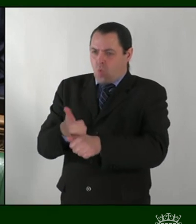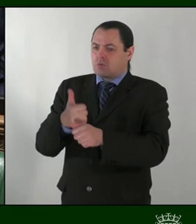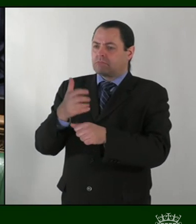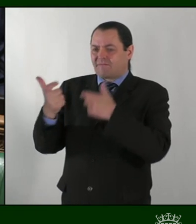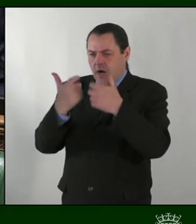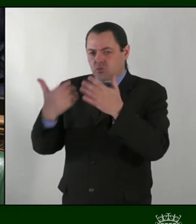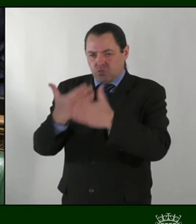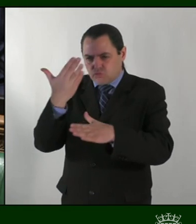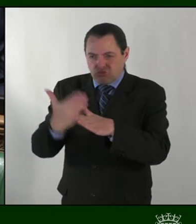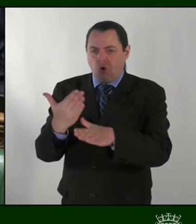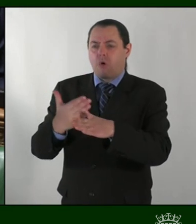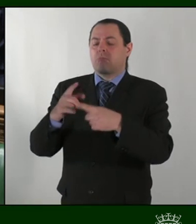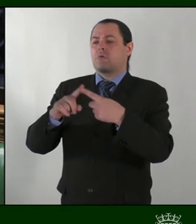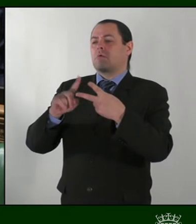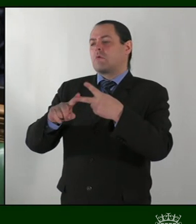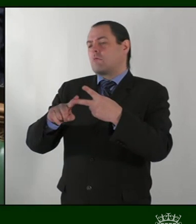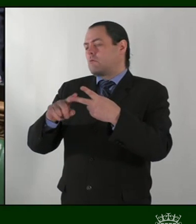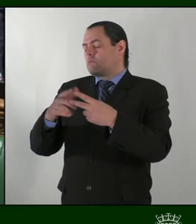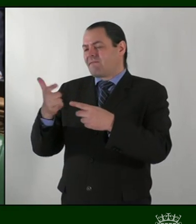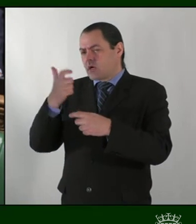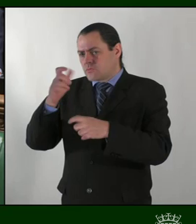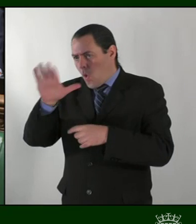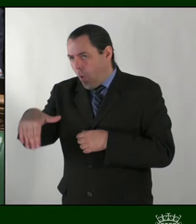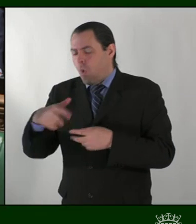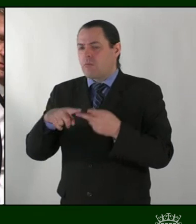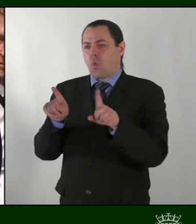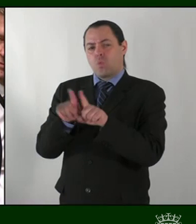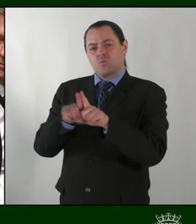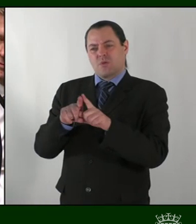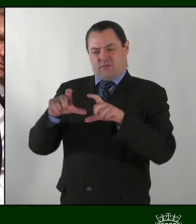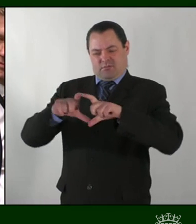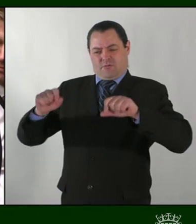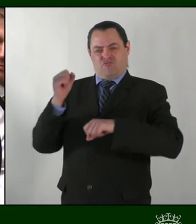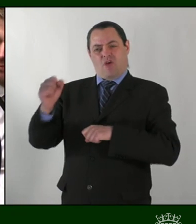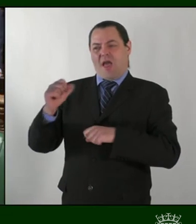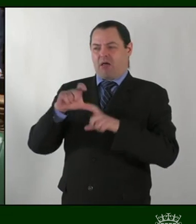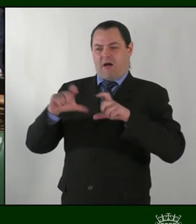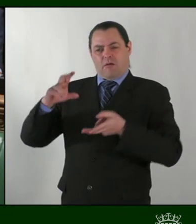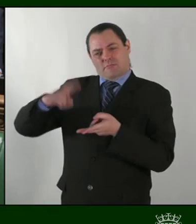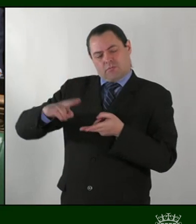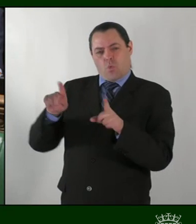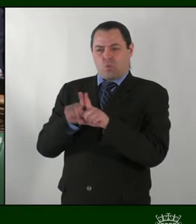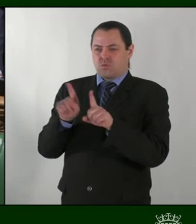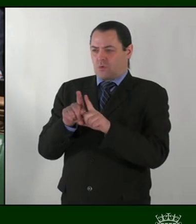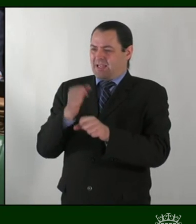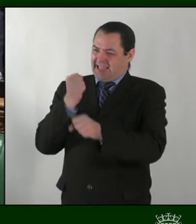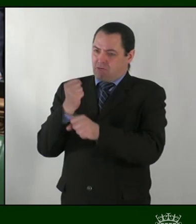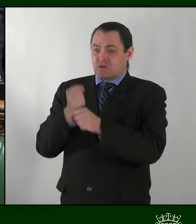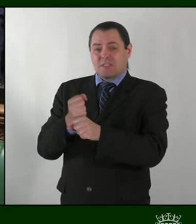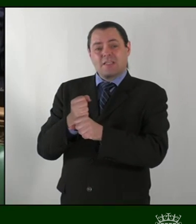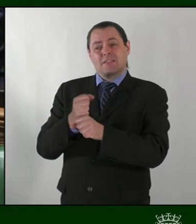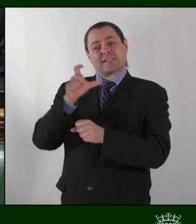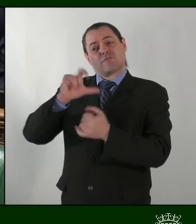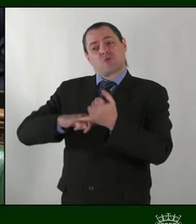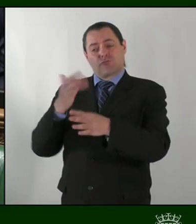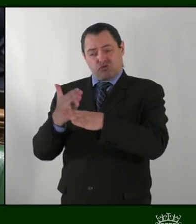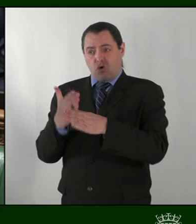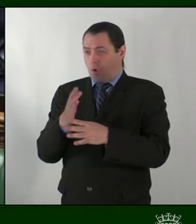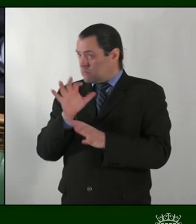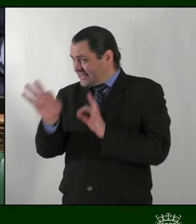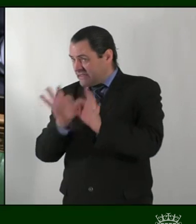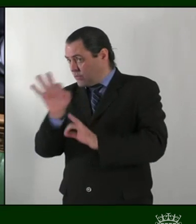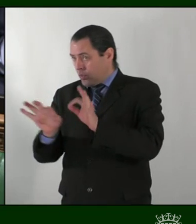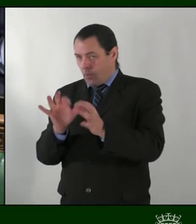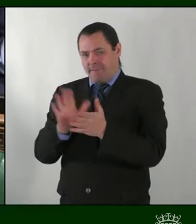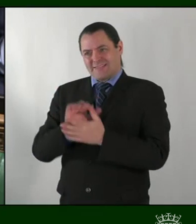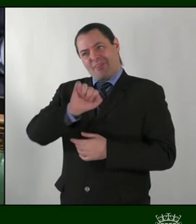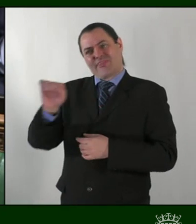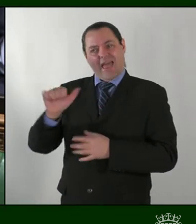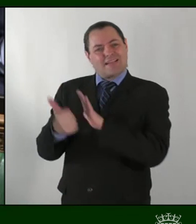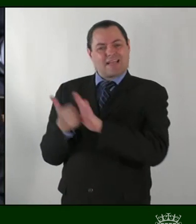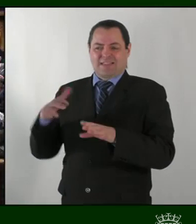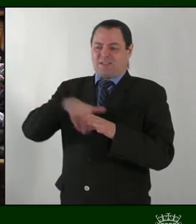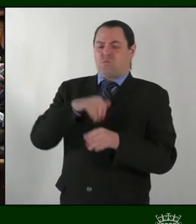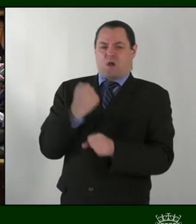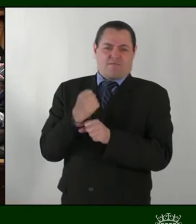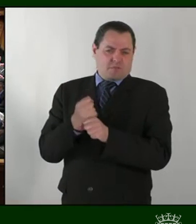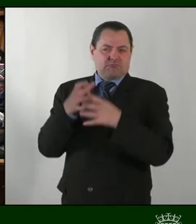A discount railcard will be rolled out by Armistice day, and veterans will get guaranteed interviews for civil service jobs so that we have more veterans bringing their talents to government.